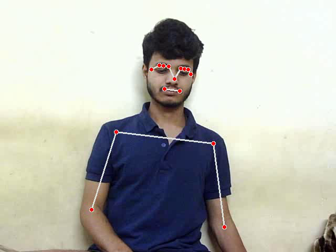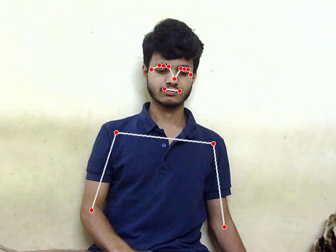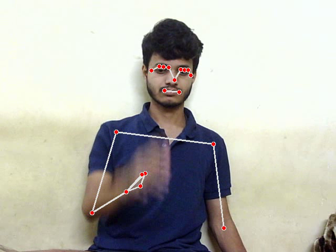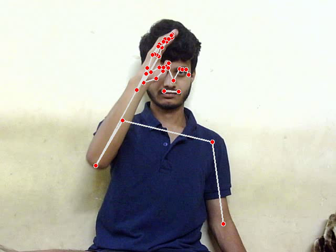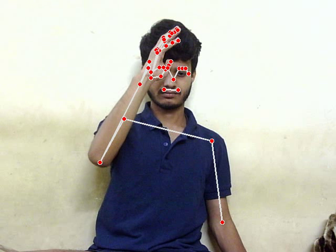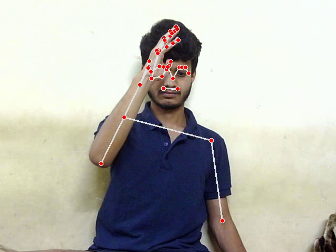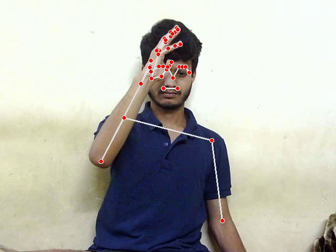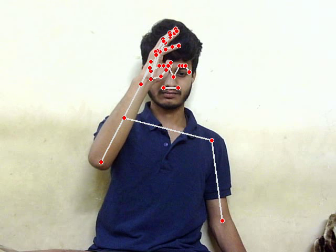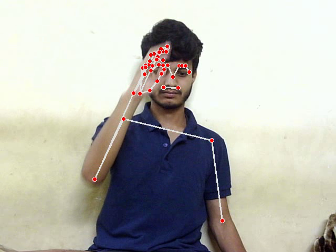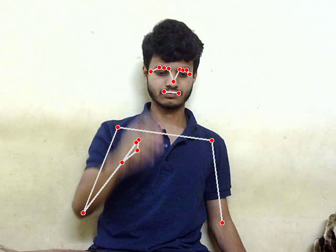father